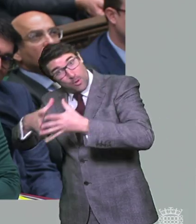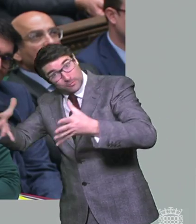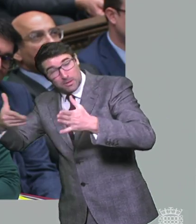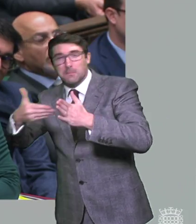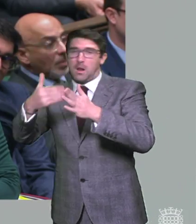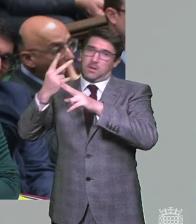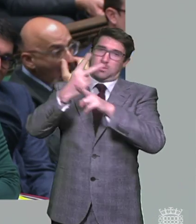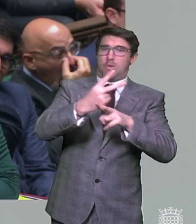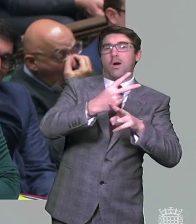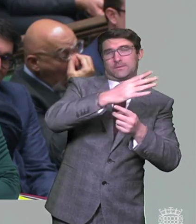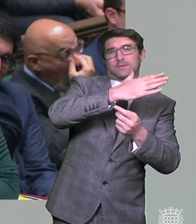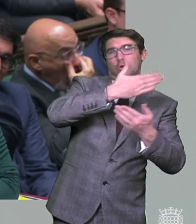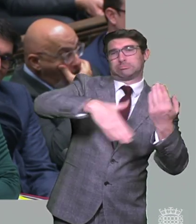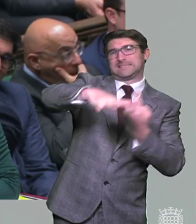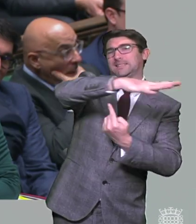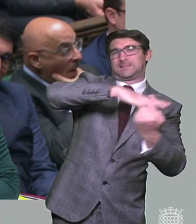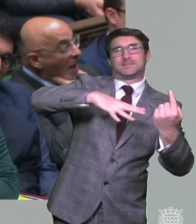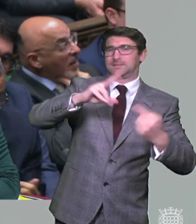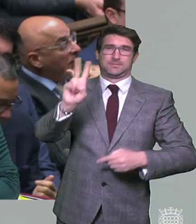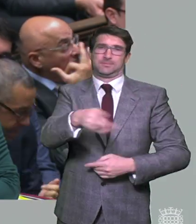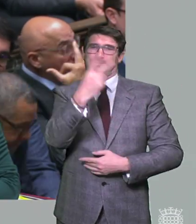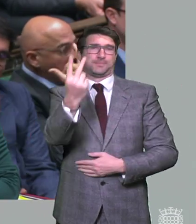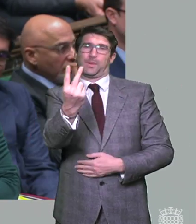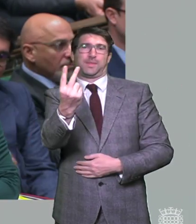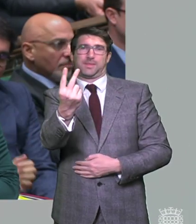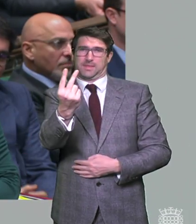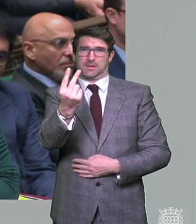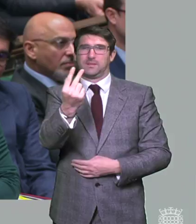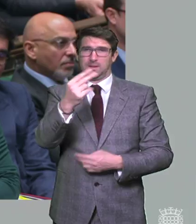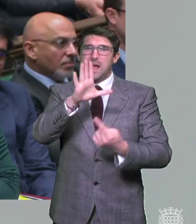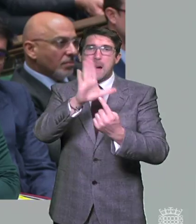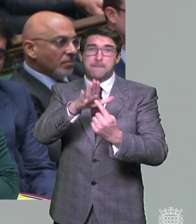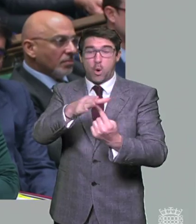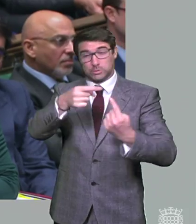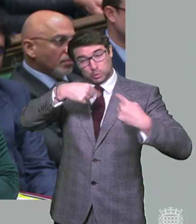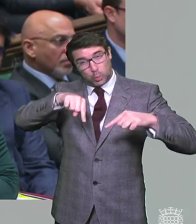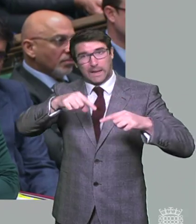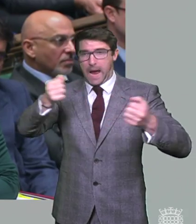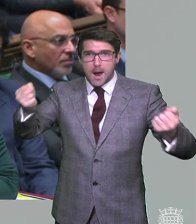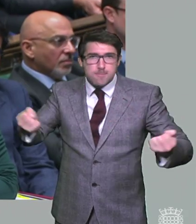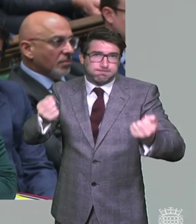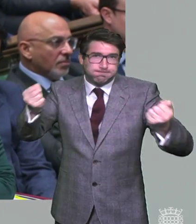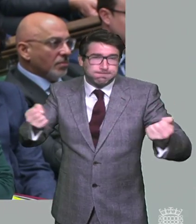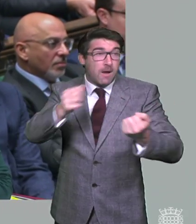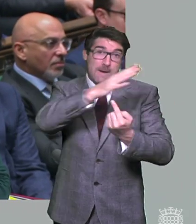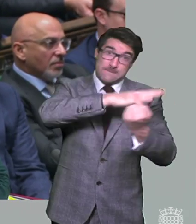This is about improving the processes and delivering better outcomes for the environment while making sure we have a growing